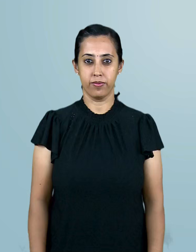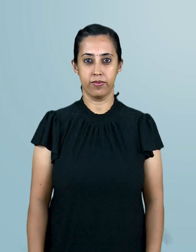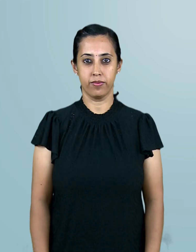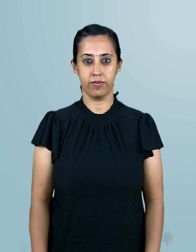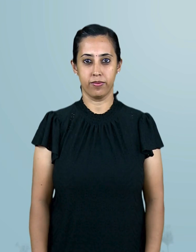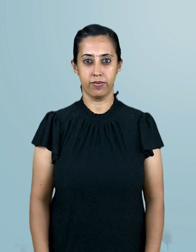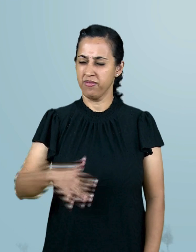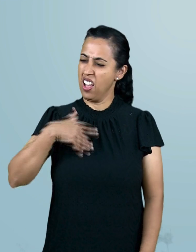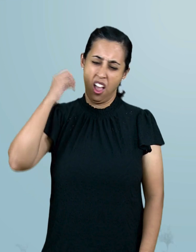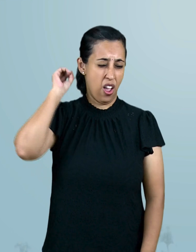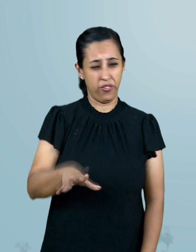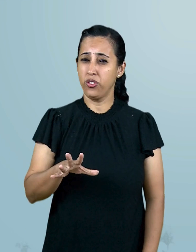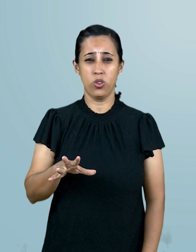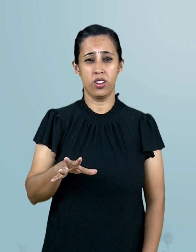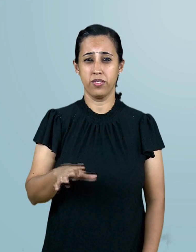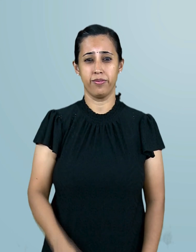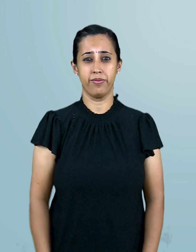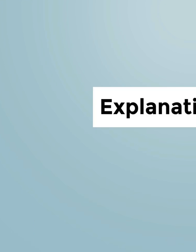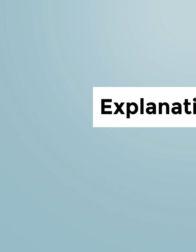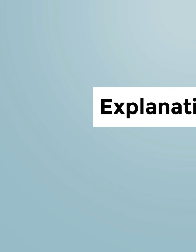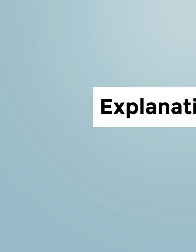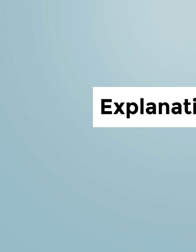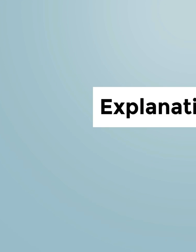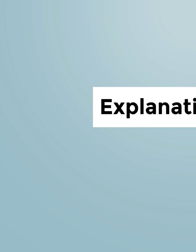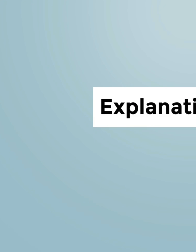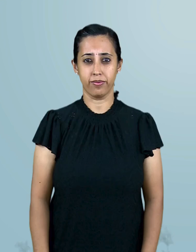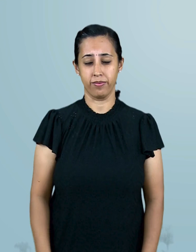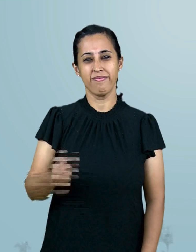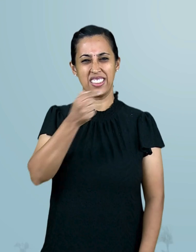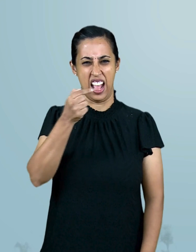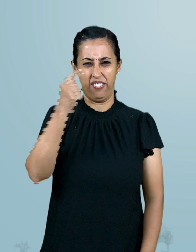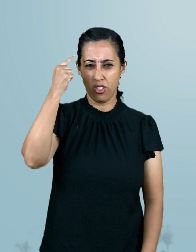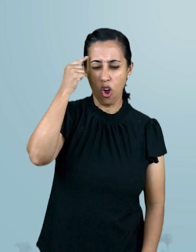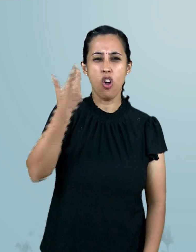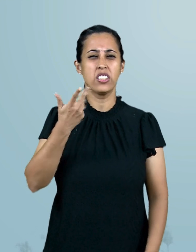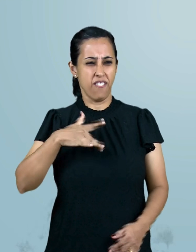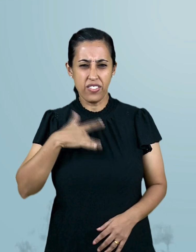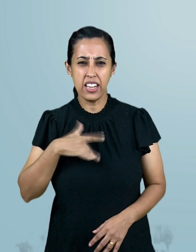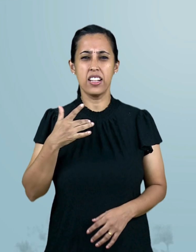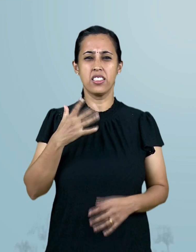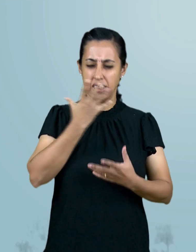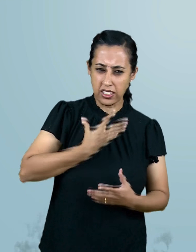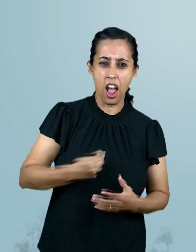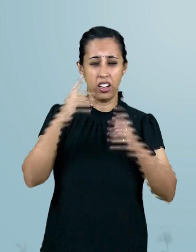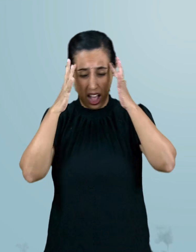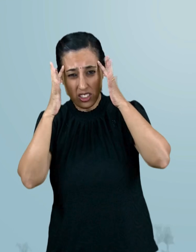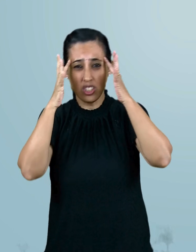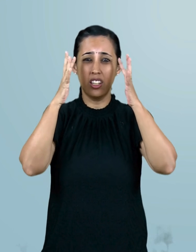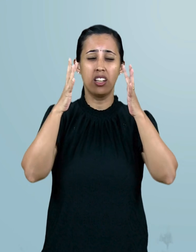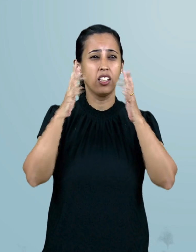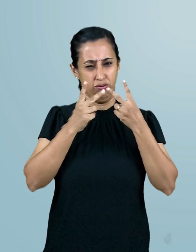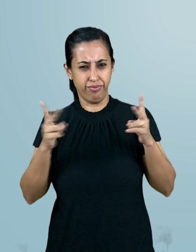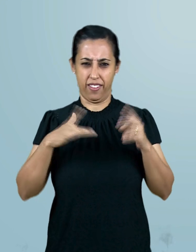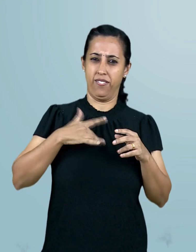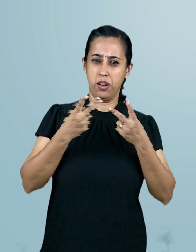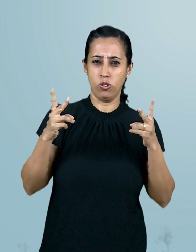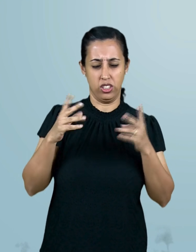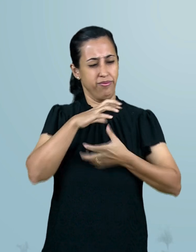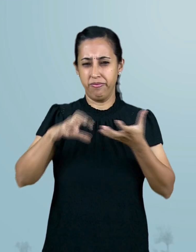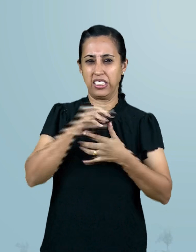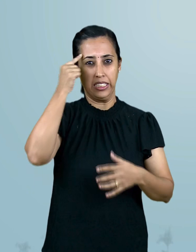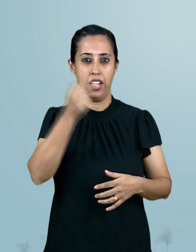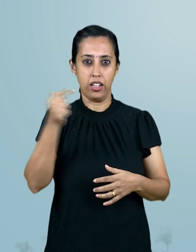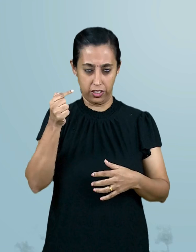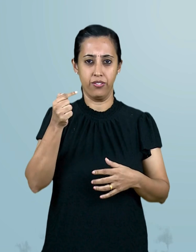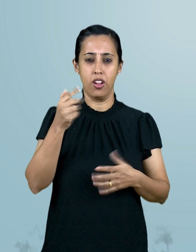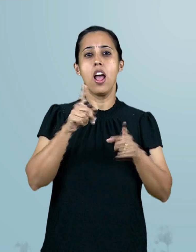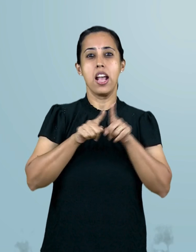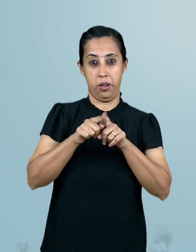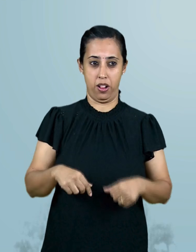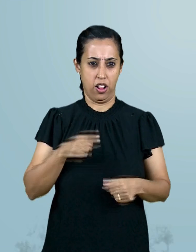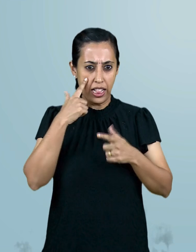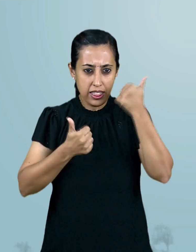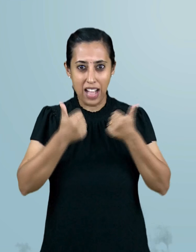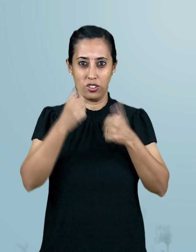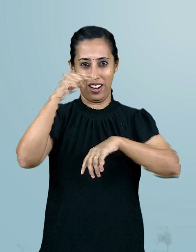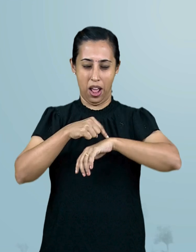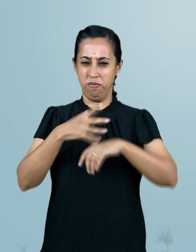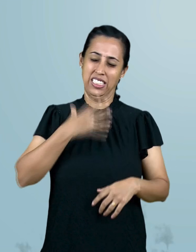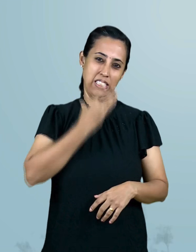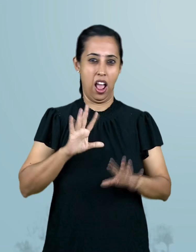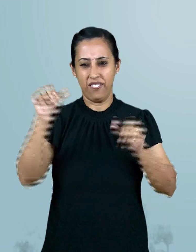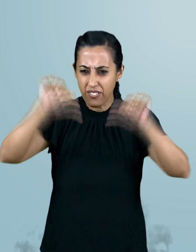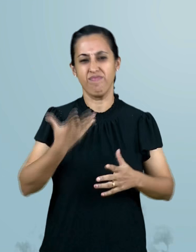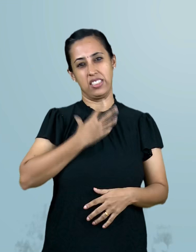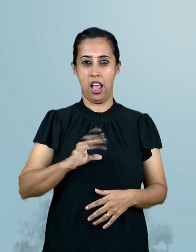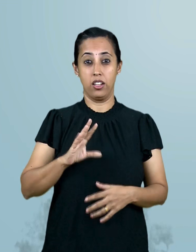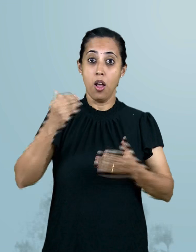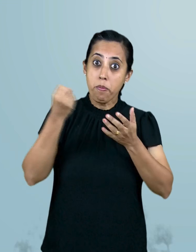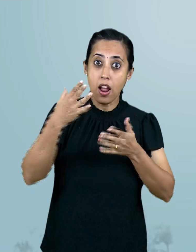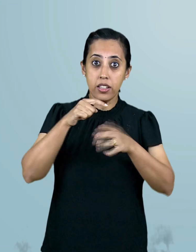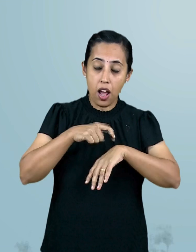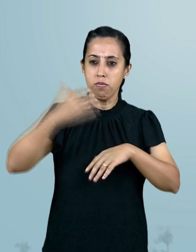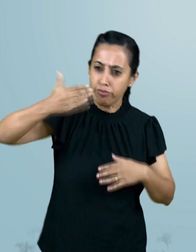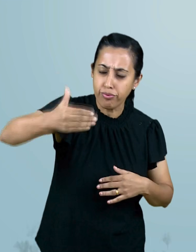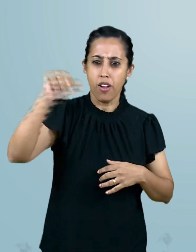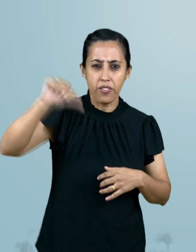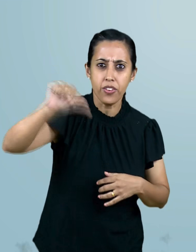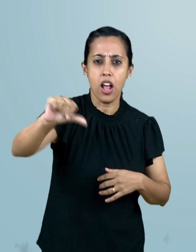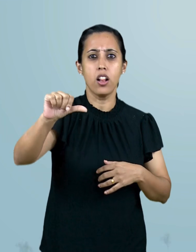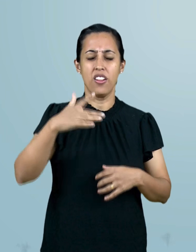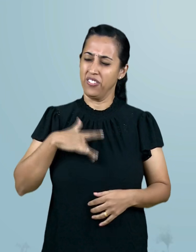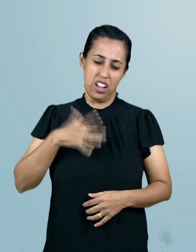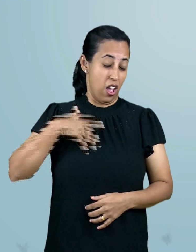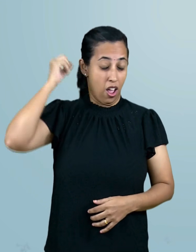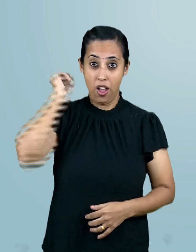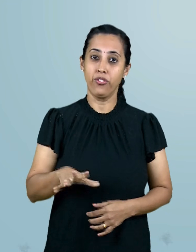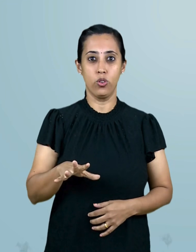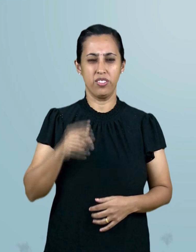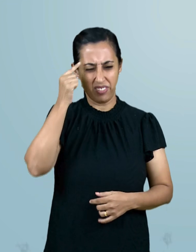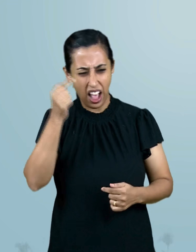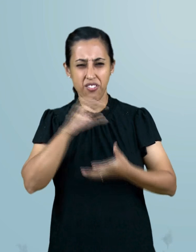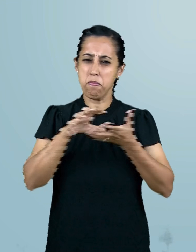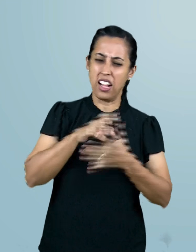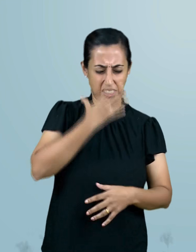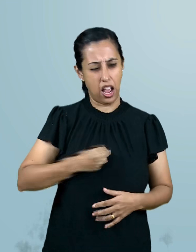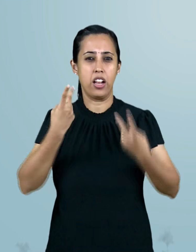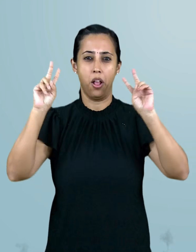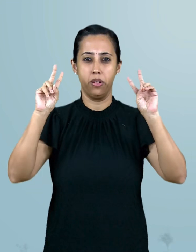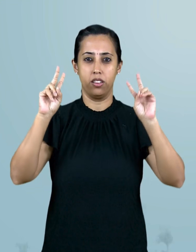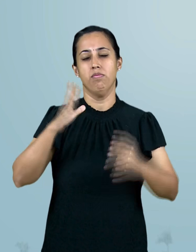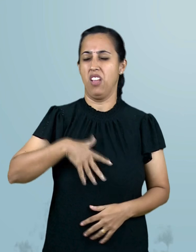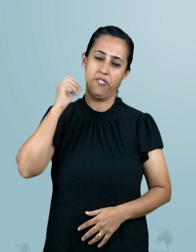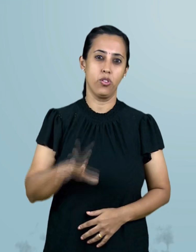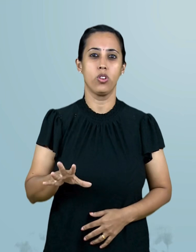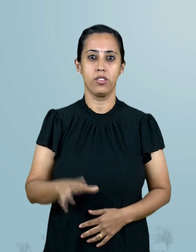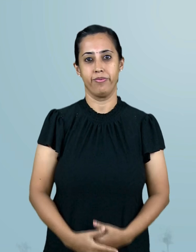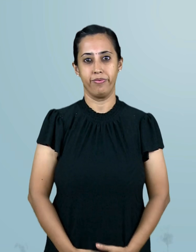Awful